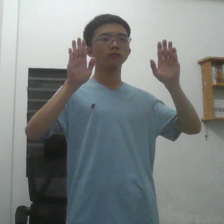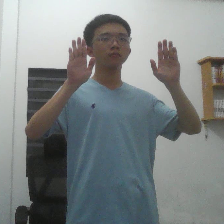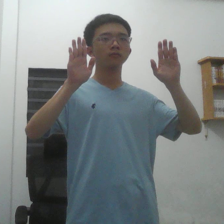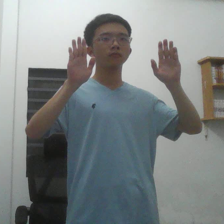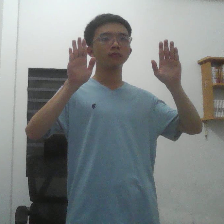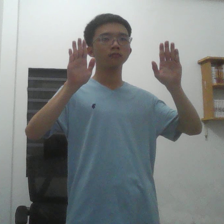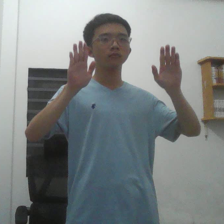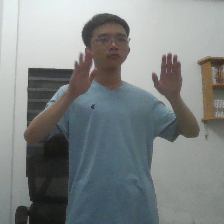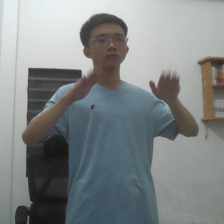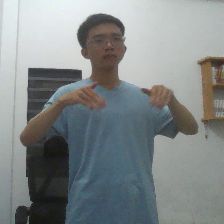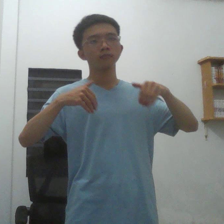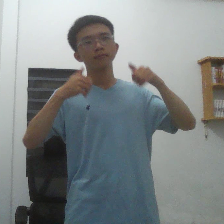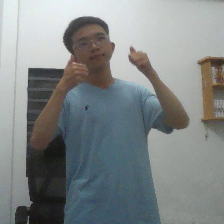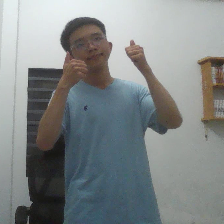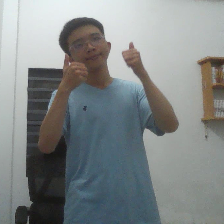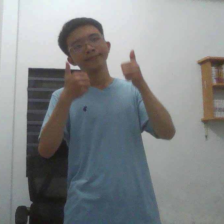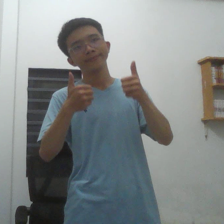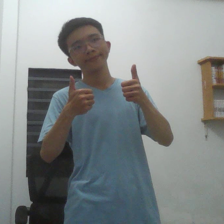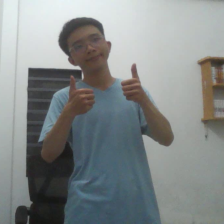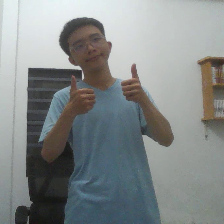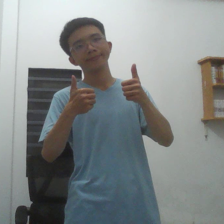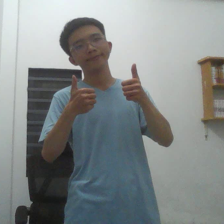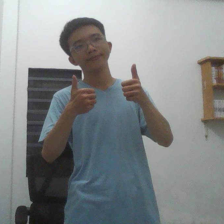tuyet voi